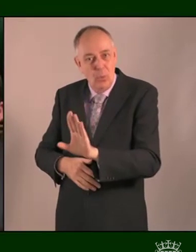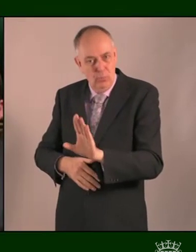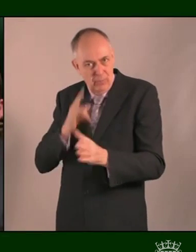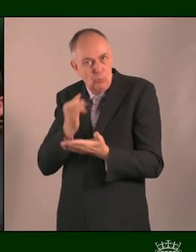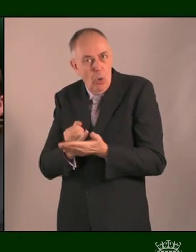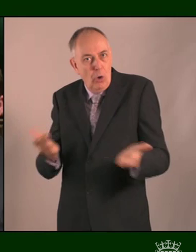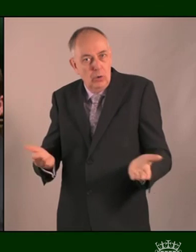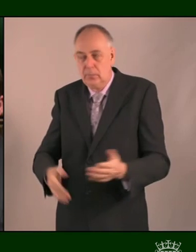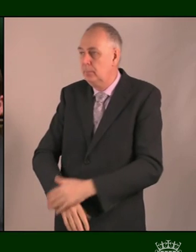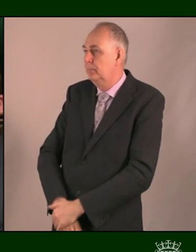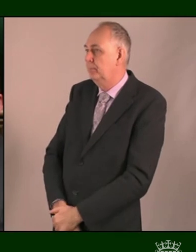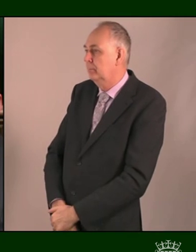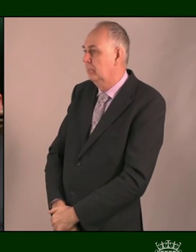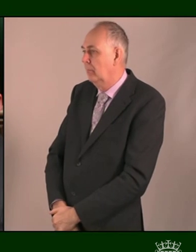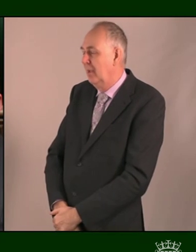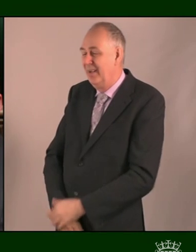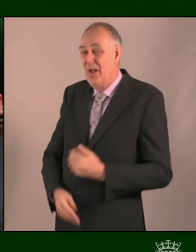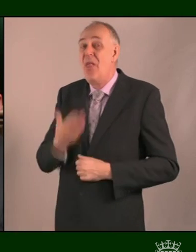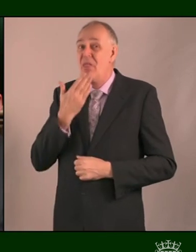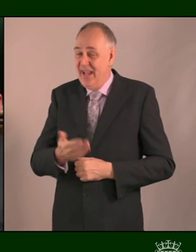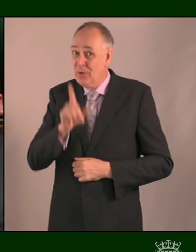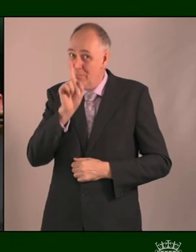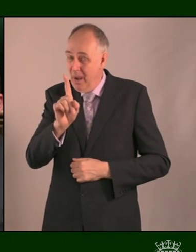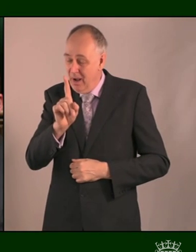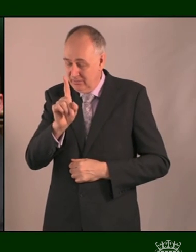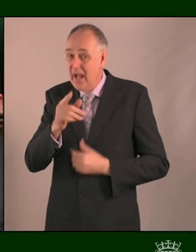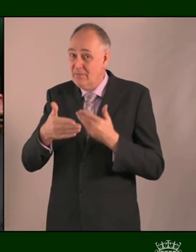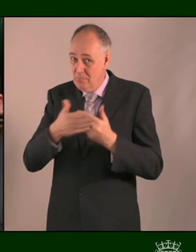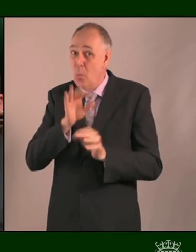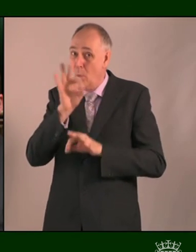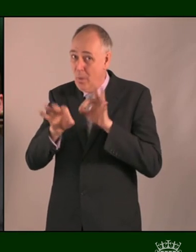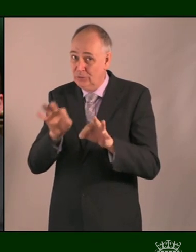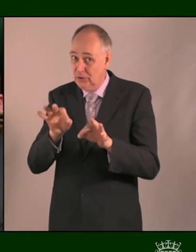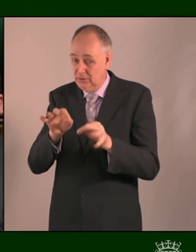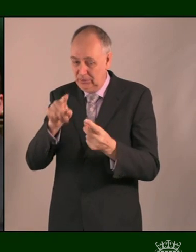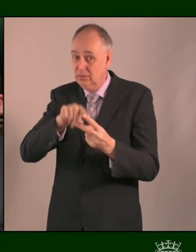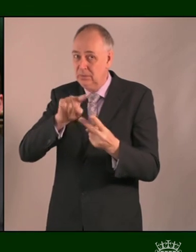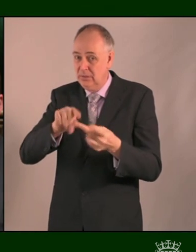I thank the Prime Minister for that, but I want to ask him a couple more questions on this subject.